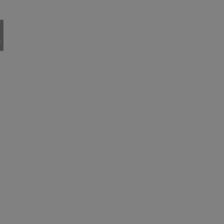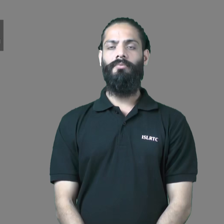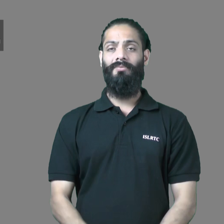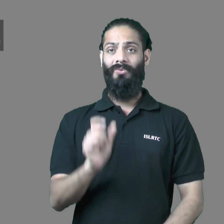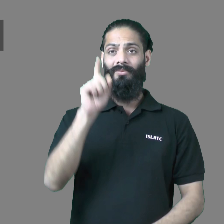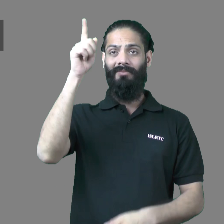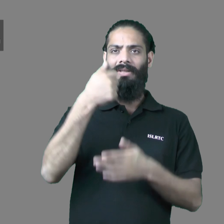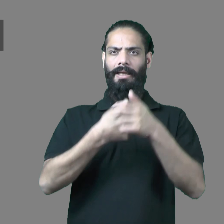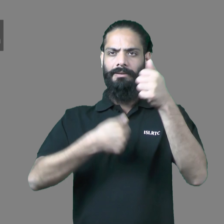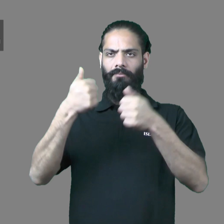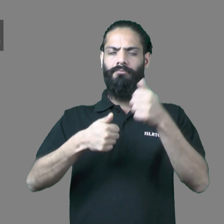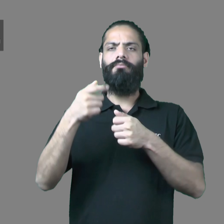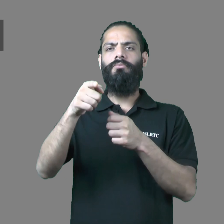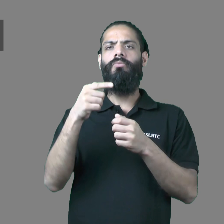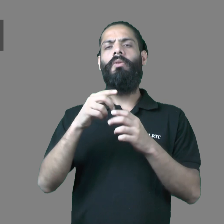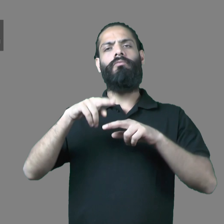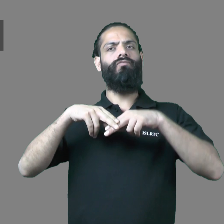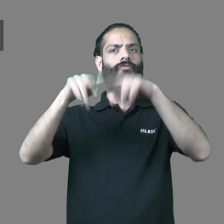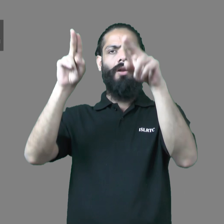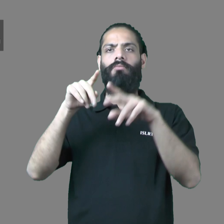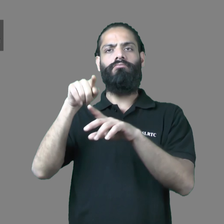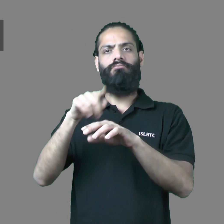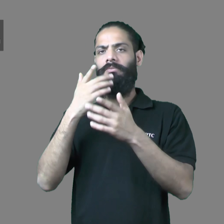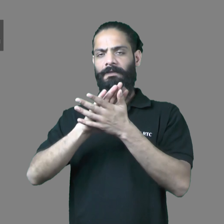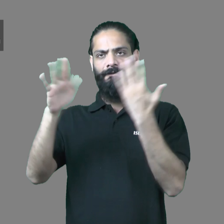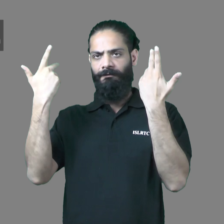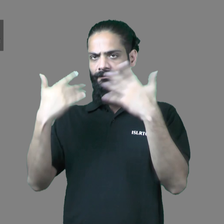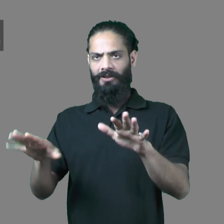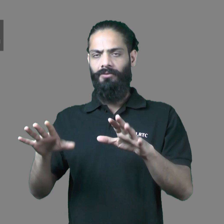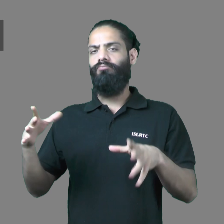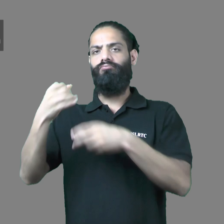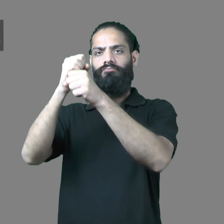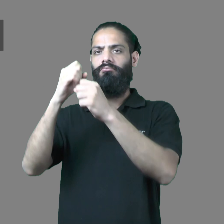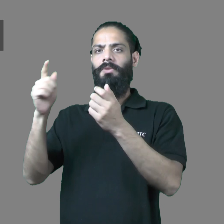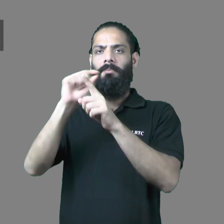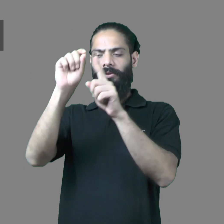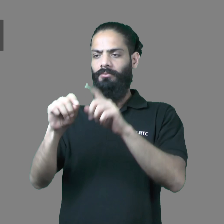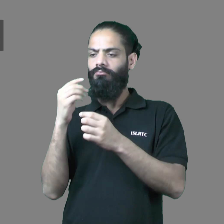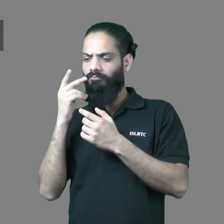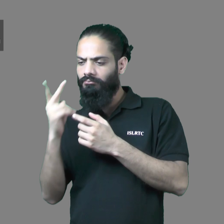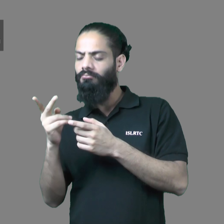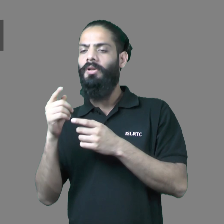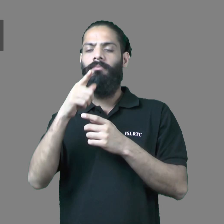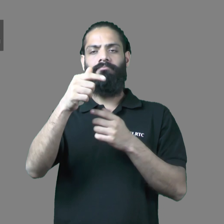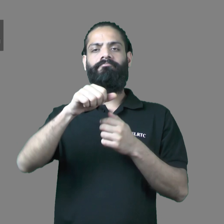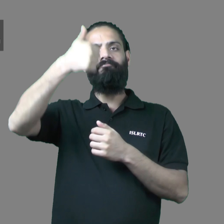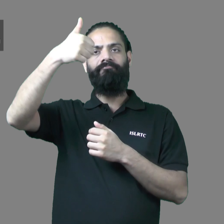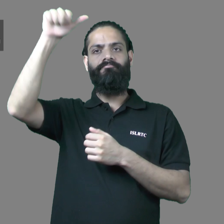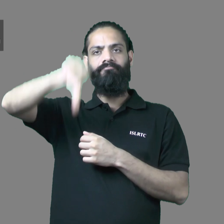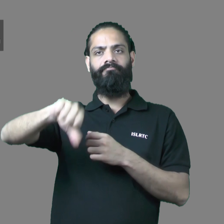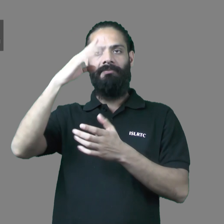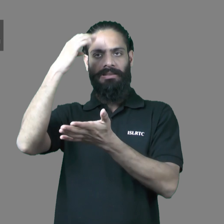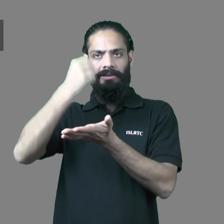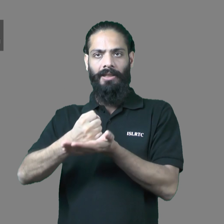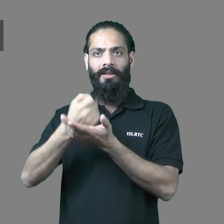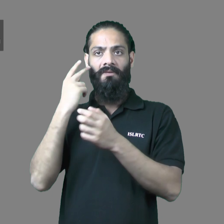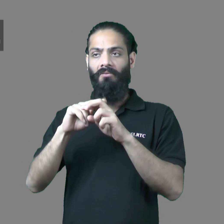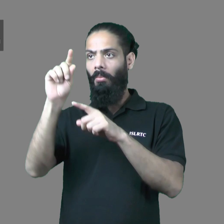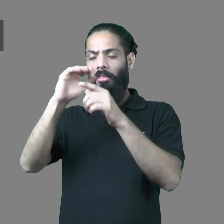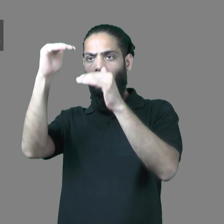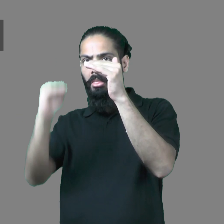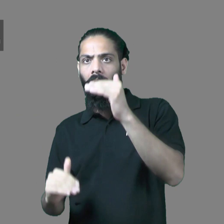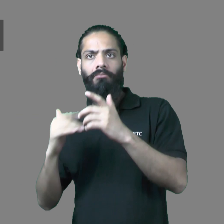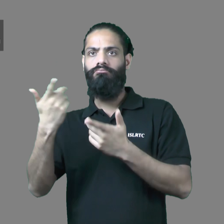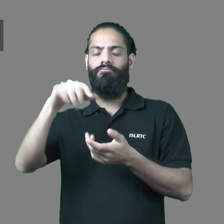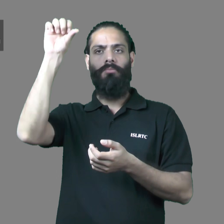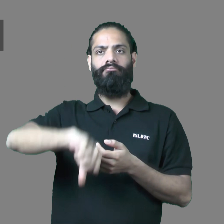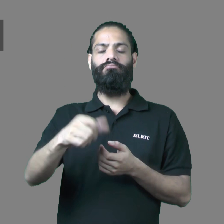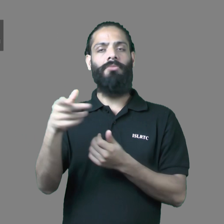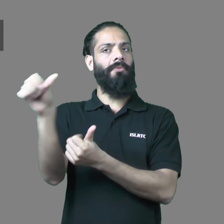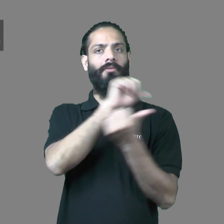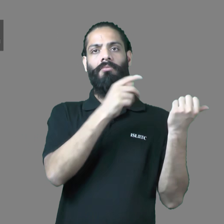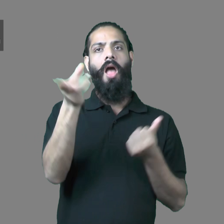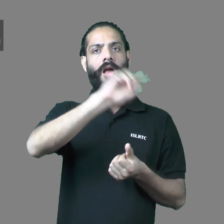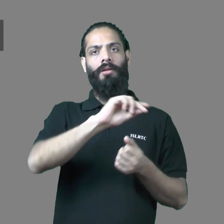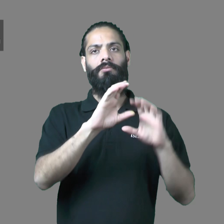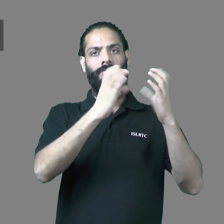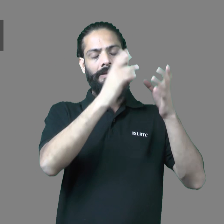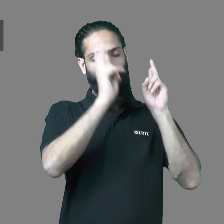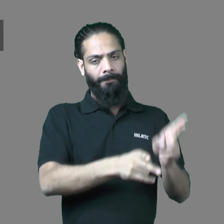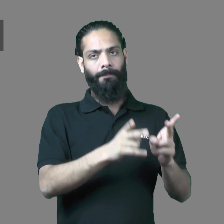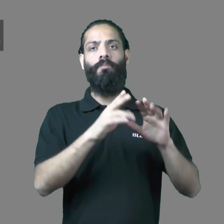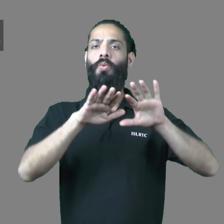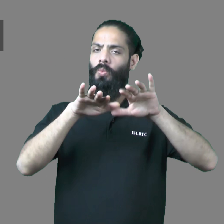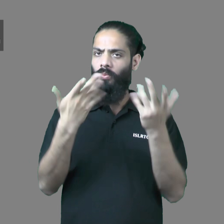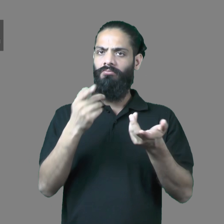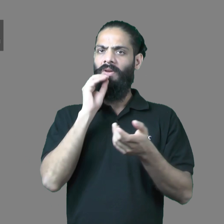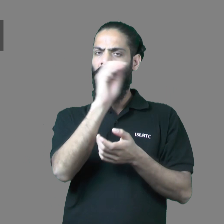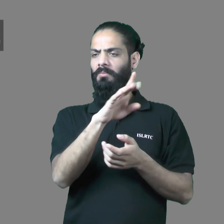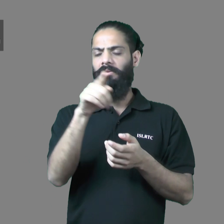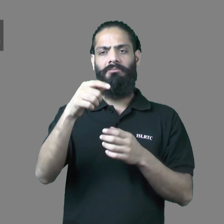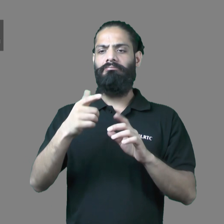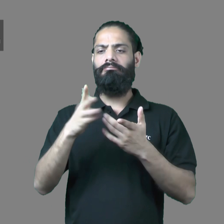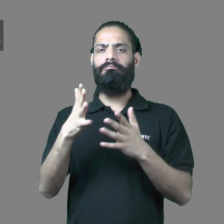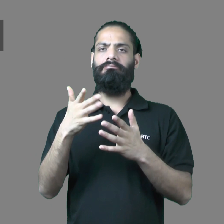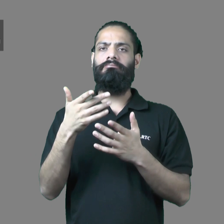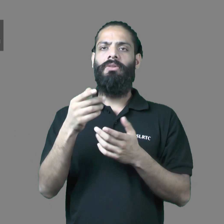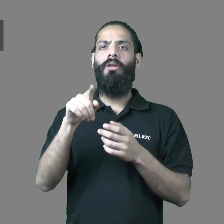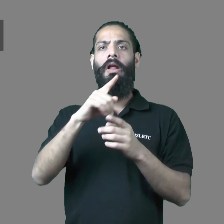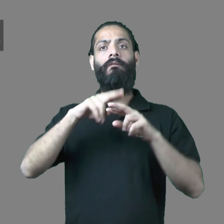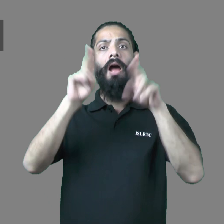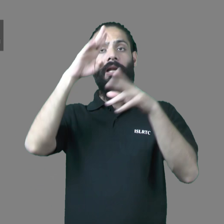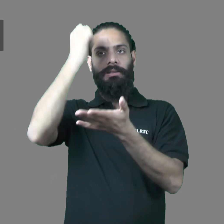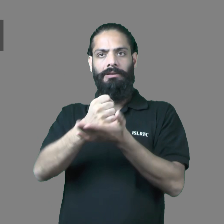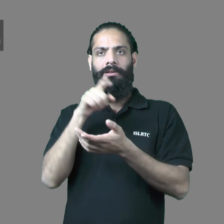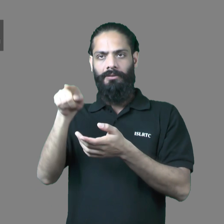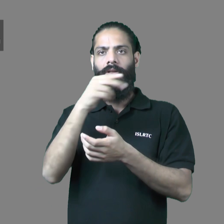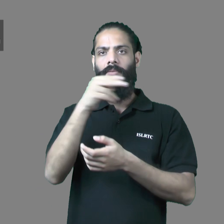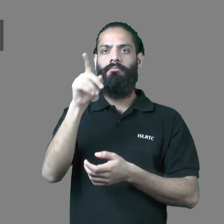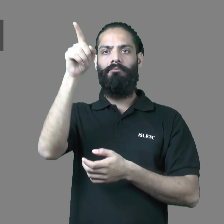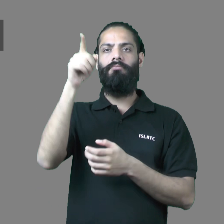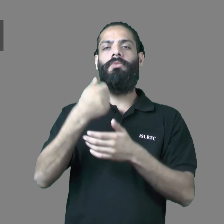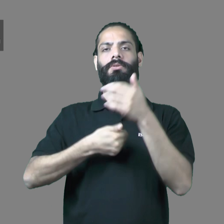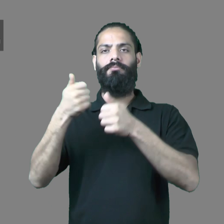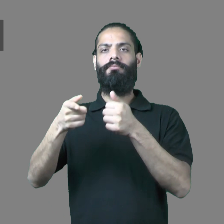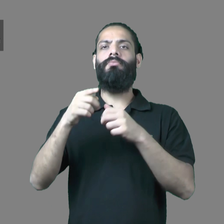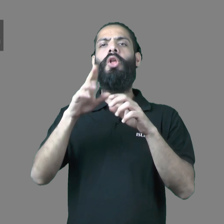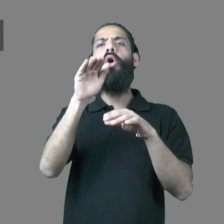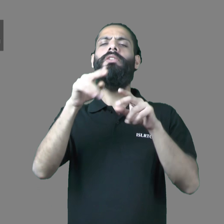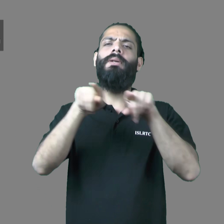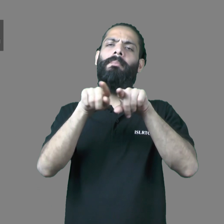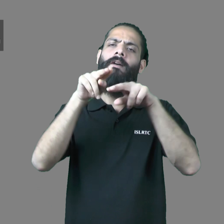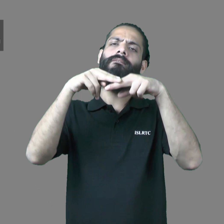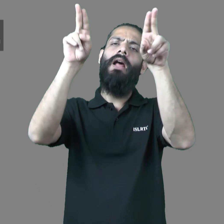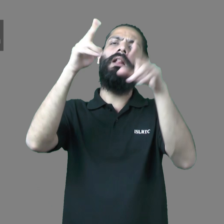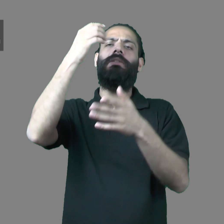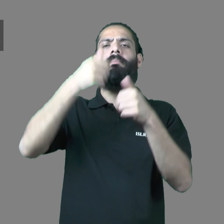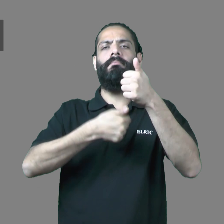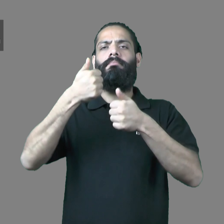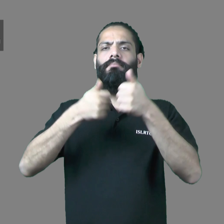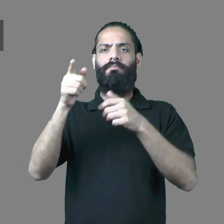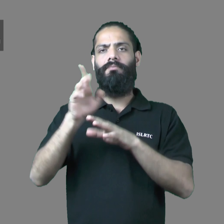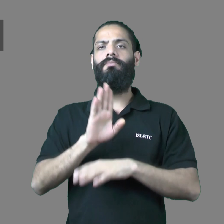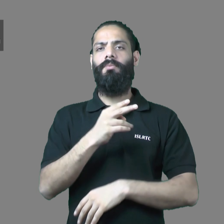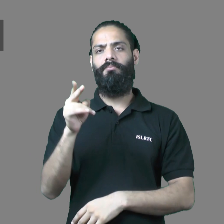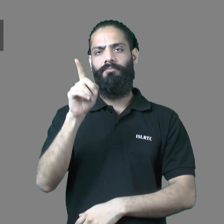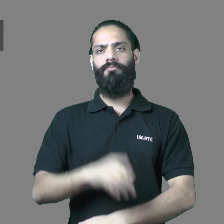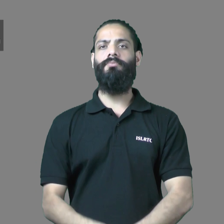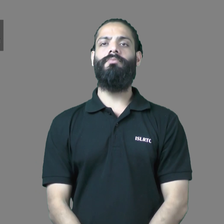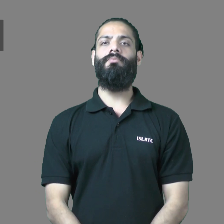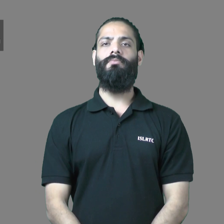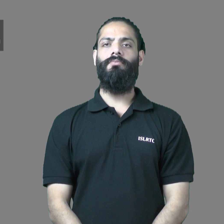Summative Assessment Evaluation